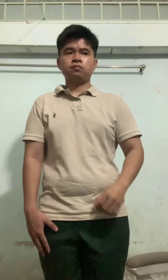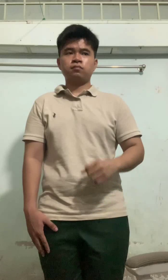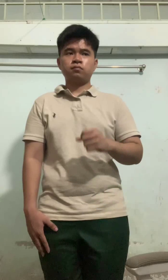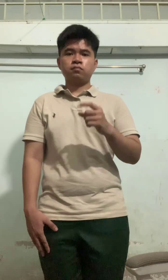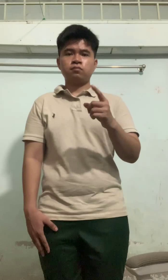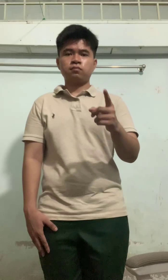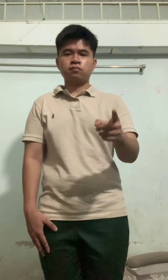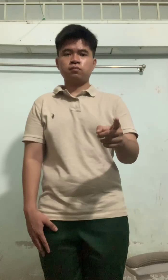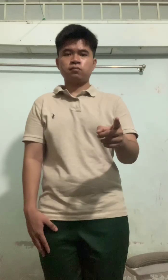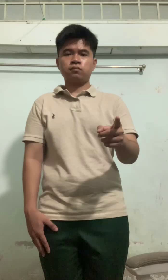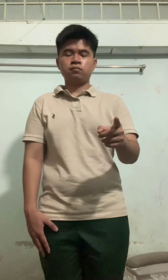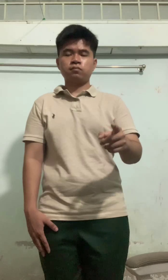ban